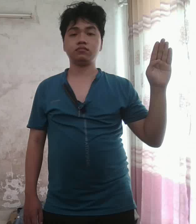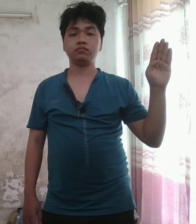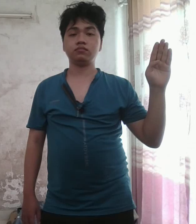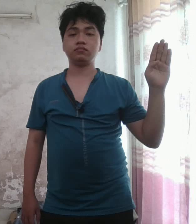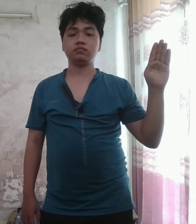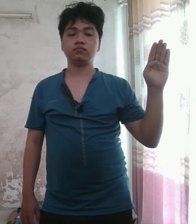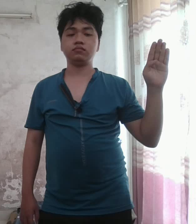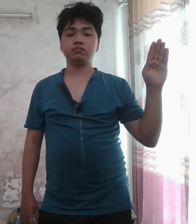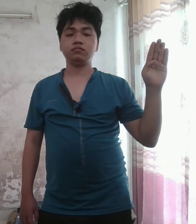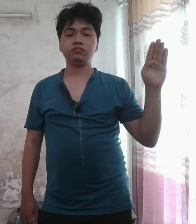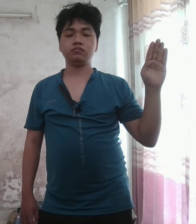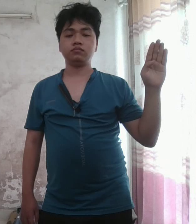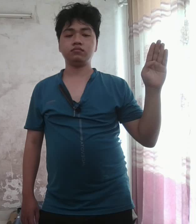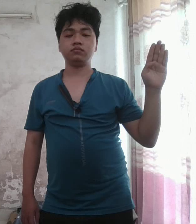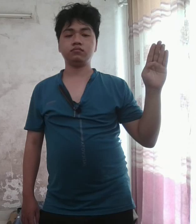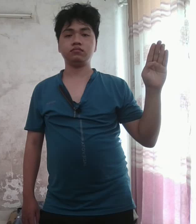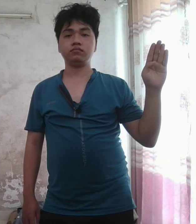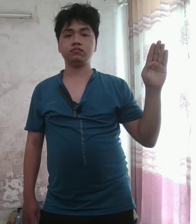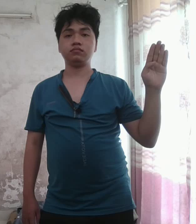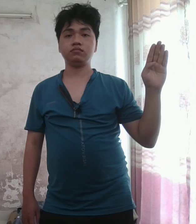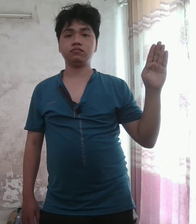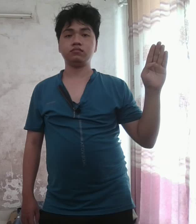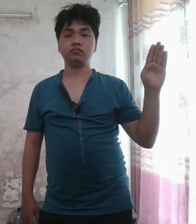b